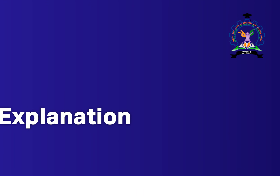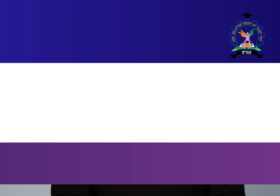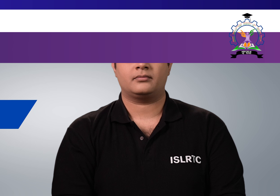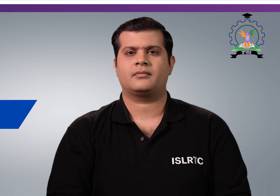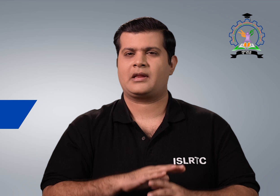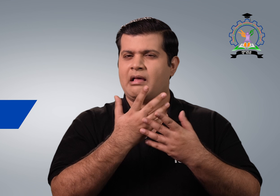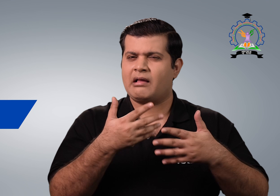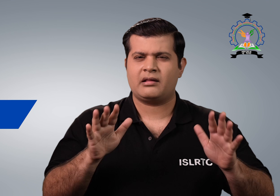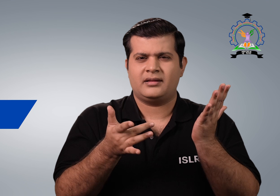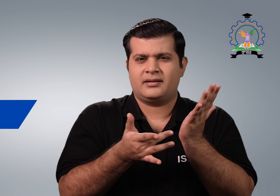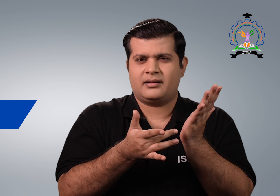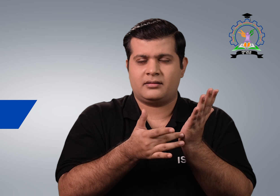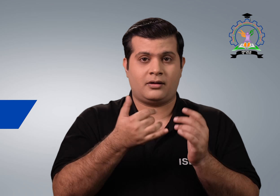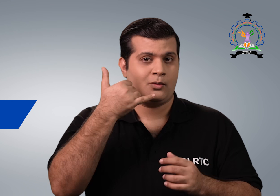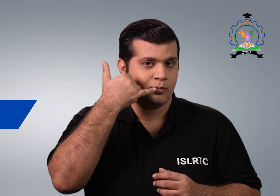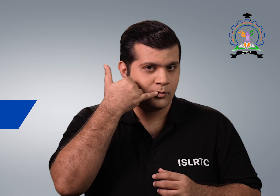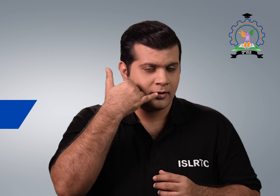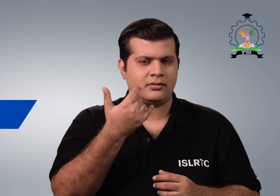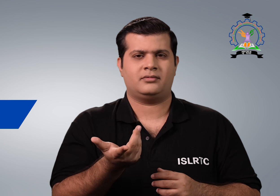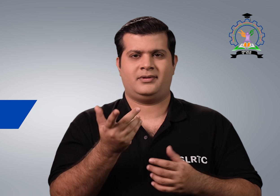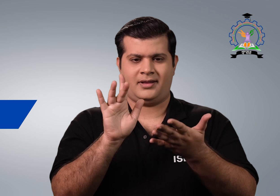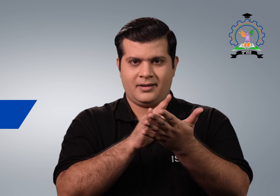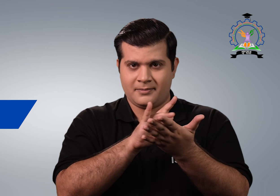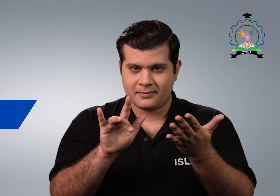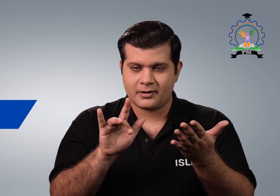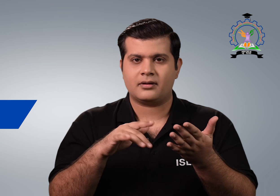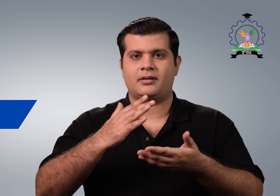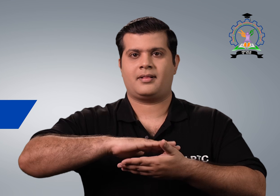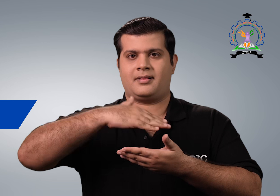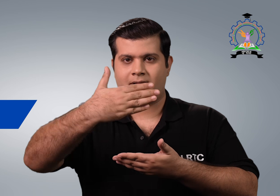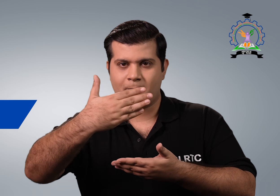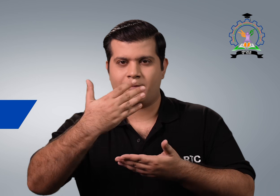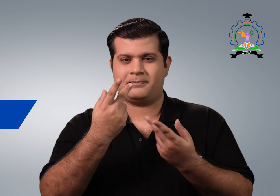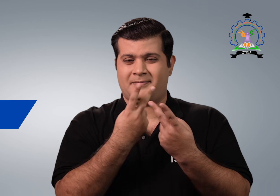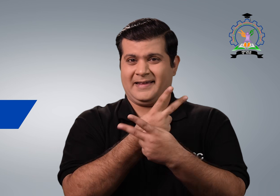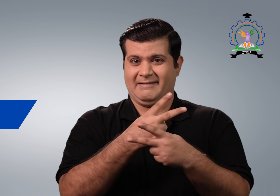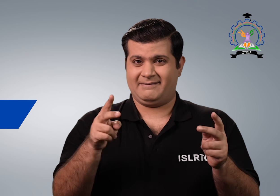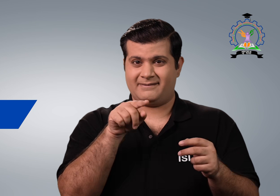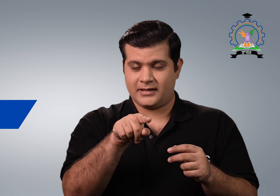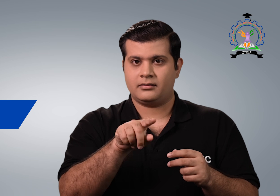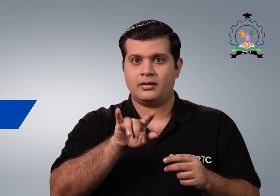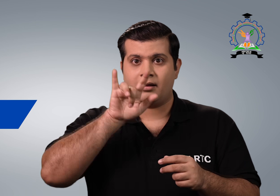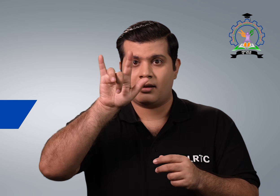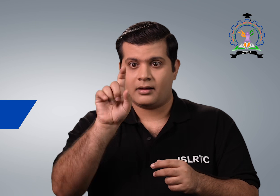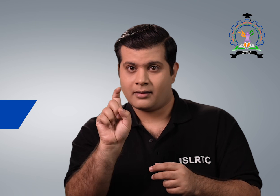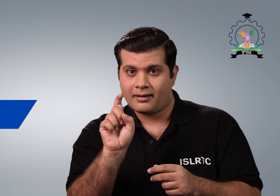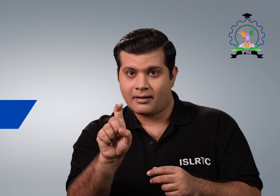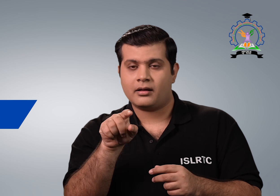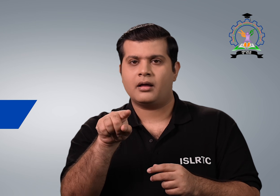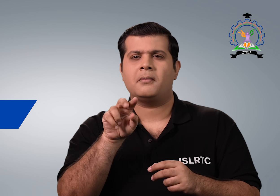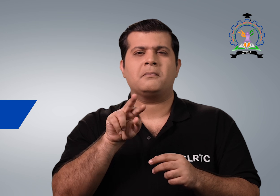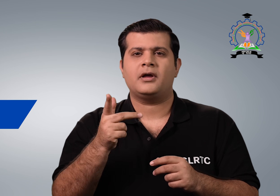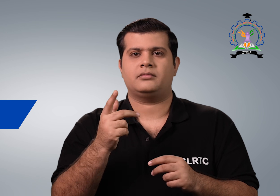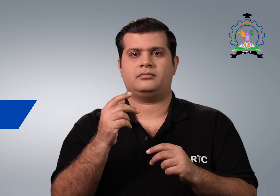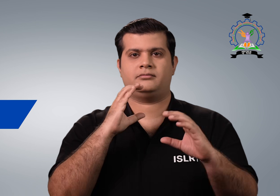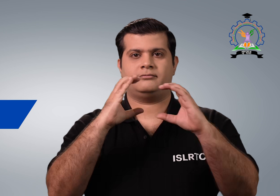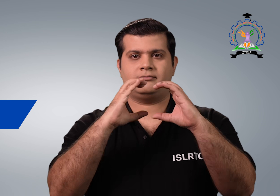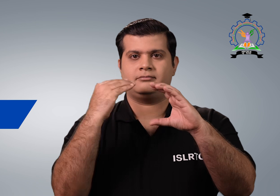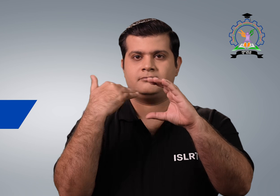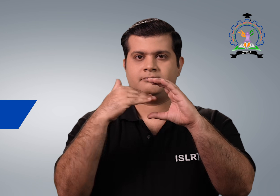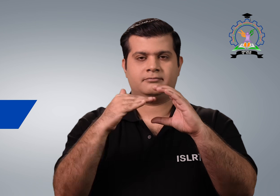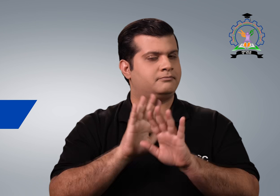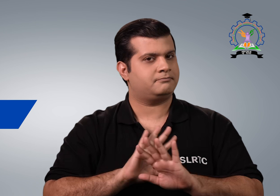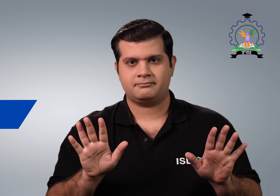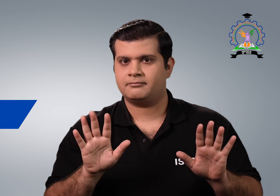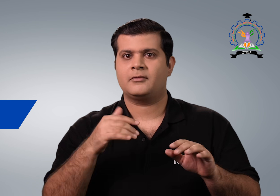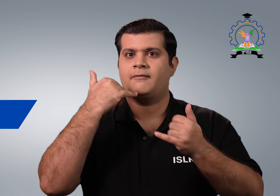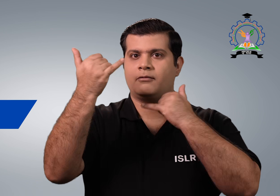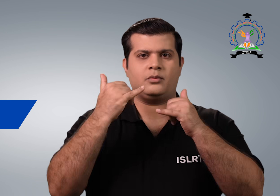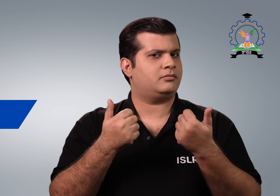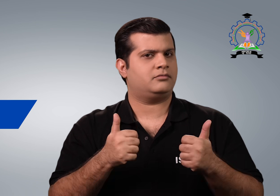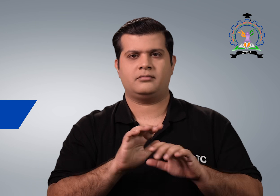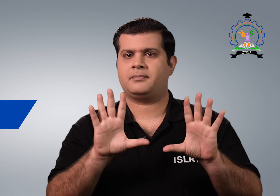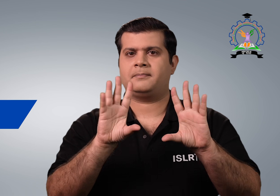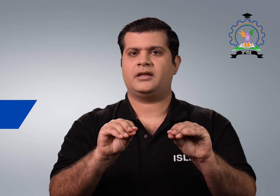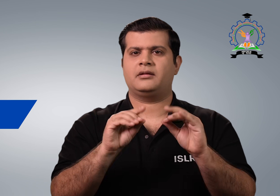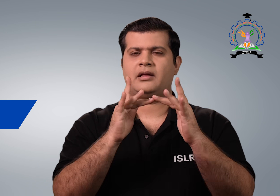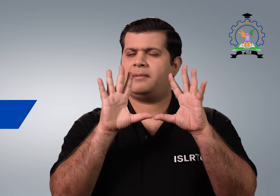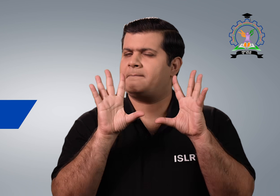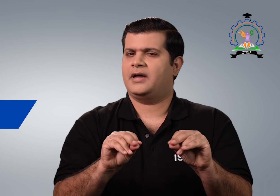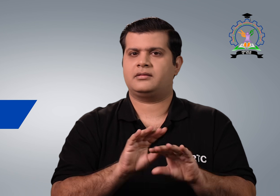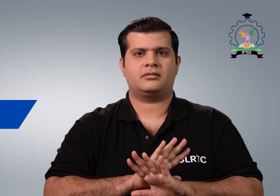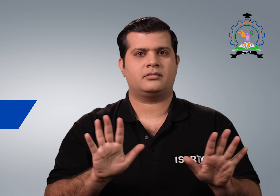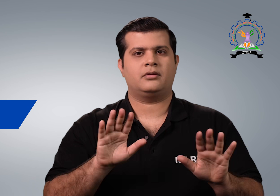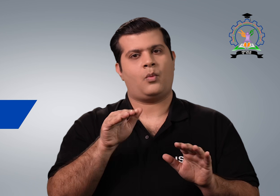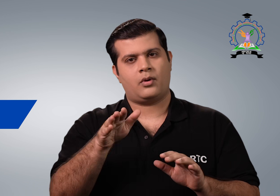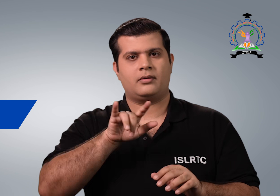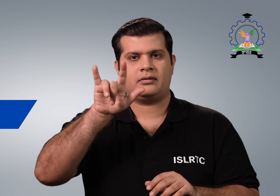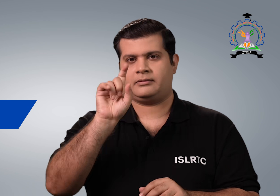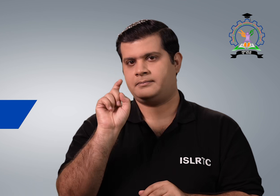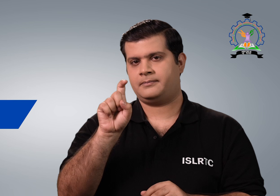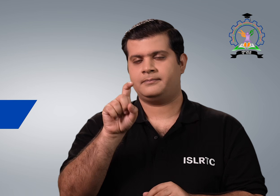Airplane mode is a setting found on cell phones, tablets, laptops, and other devices. When activated, it prevents the device from sending or receiving any communication and restricts data usage.